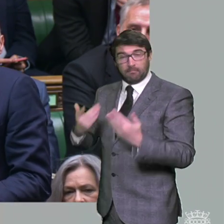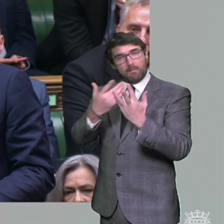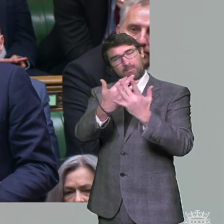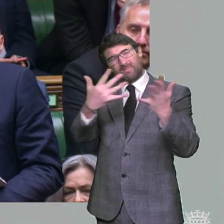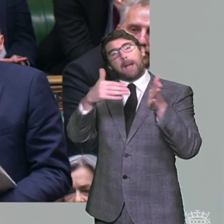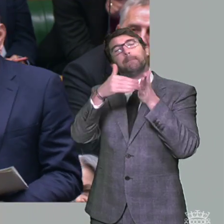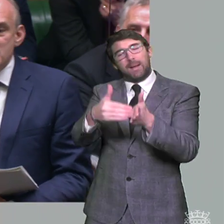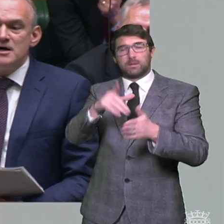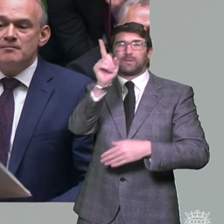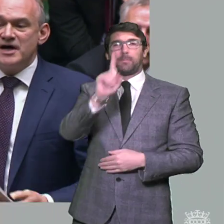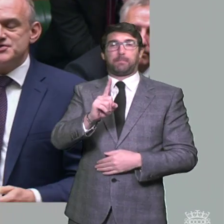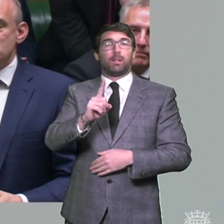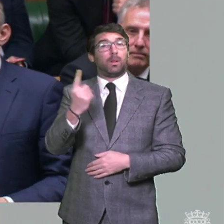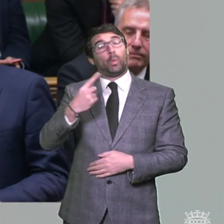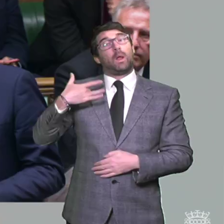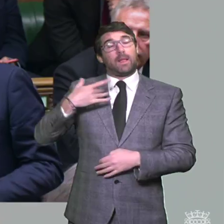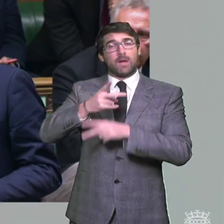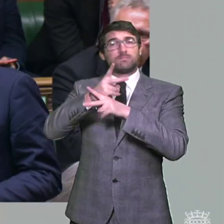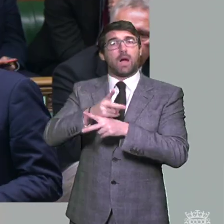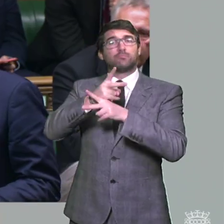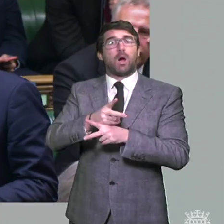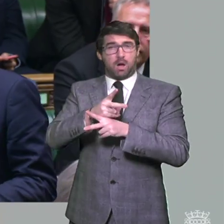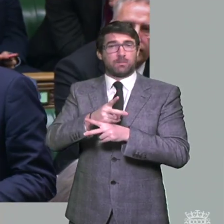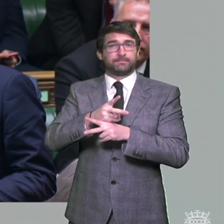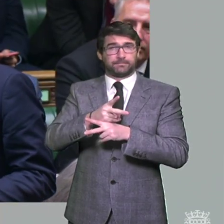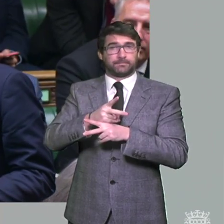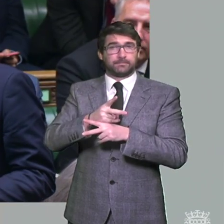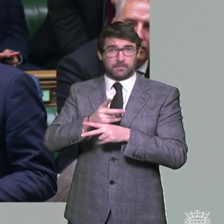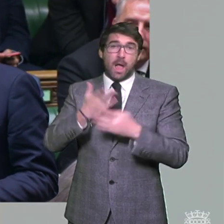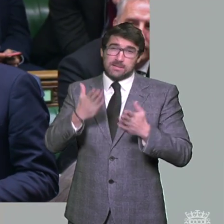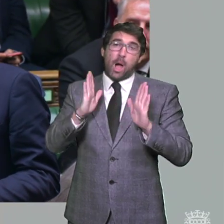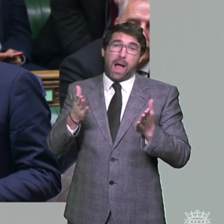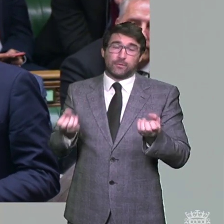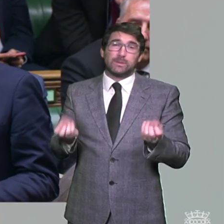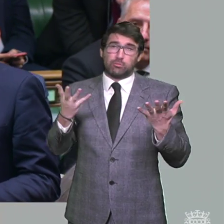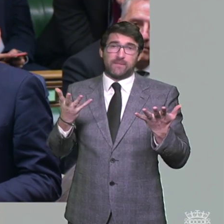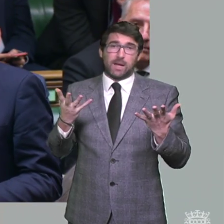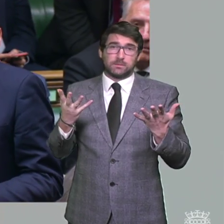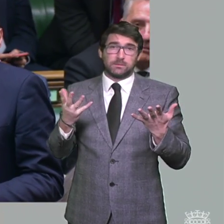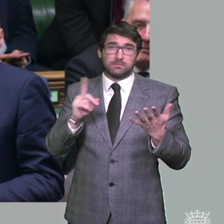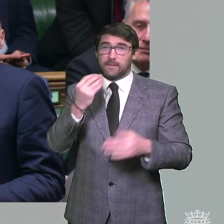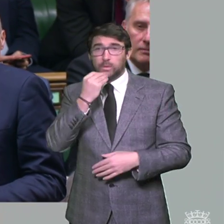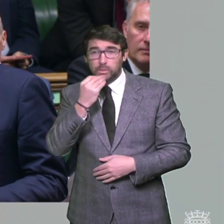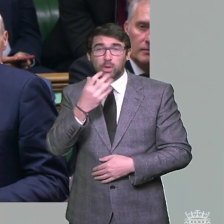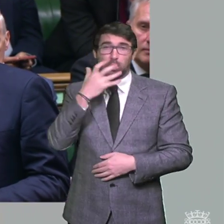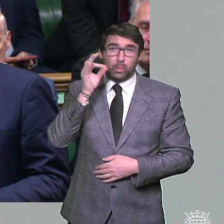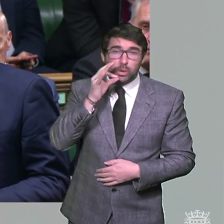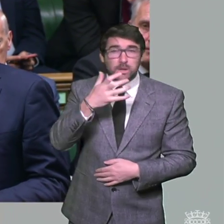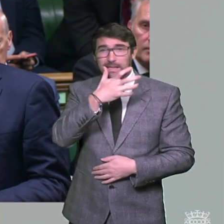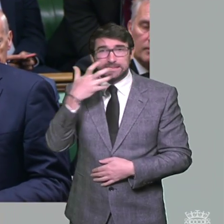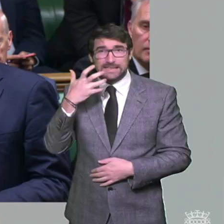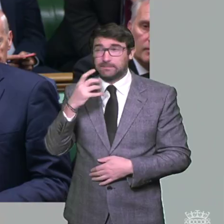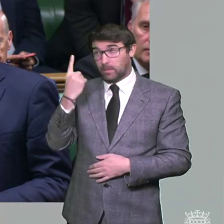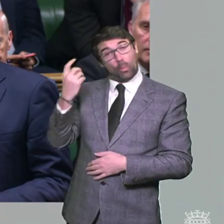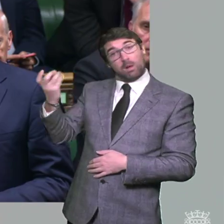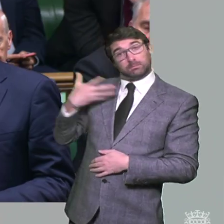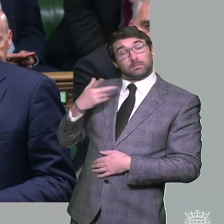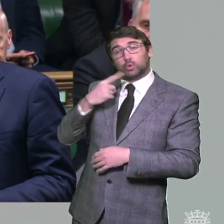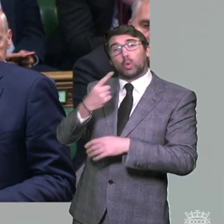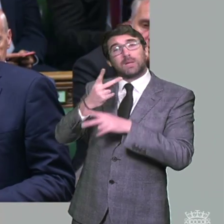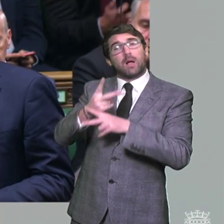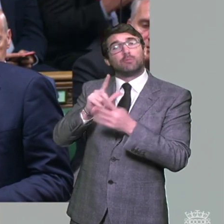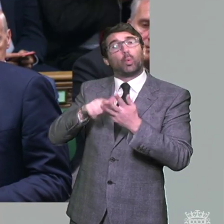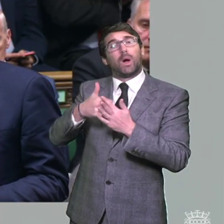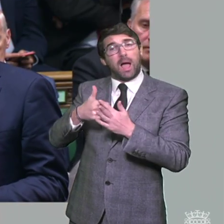One told Carers UK: “My son is incontinent… if we don’t wash him in warm water several times a day this will cause him to physically decline.